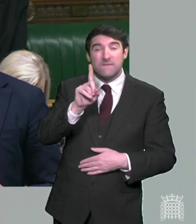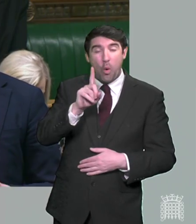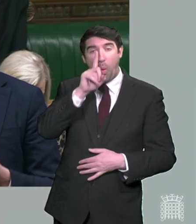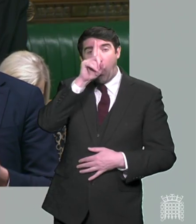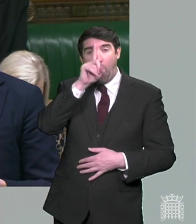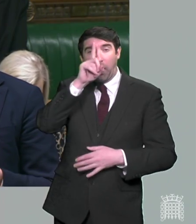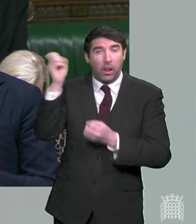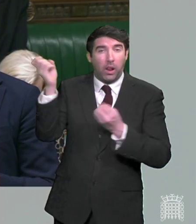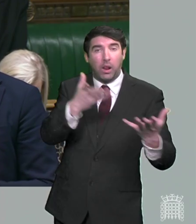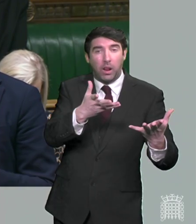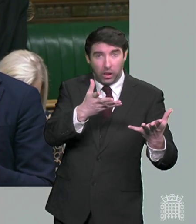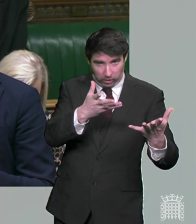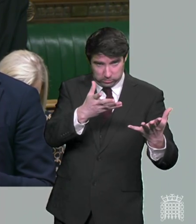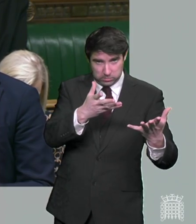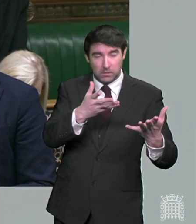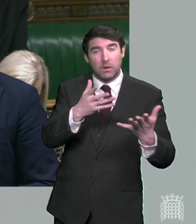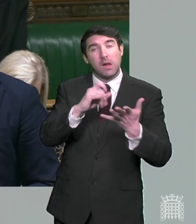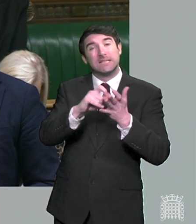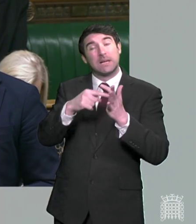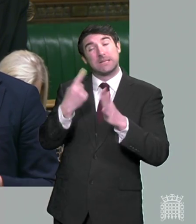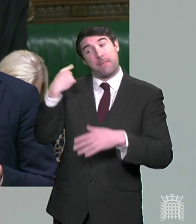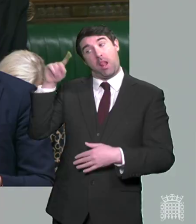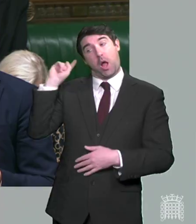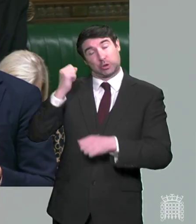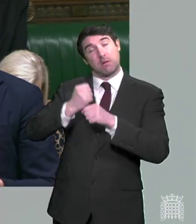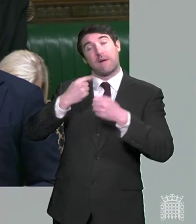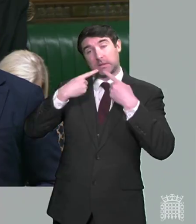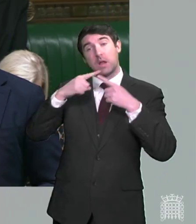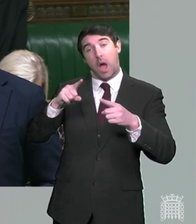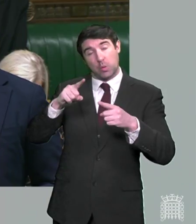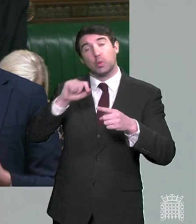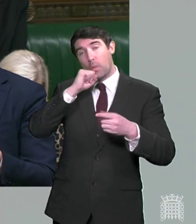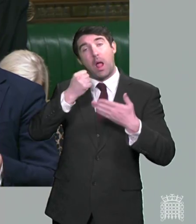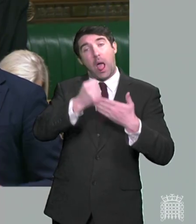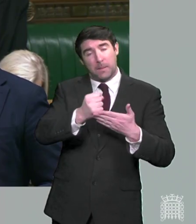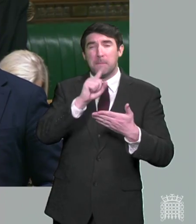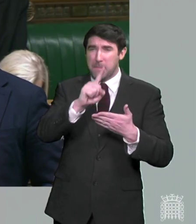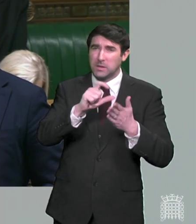The Government announced an alternative fuel payment last September, but people in Devon are still waiting.